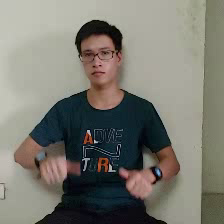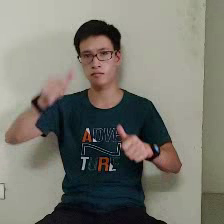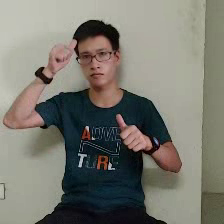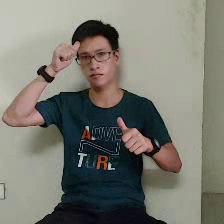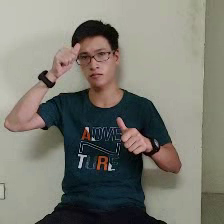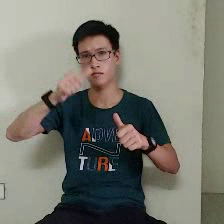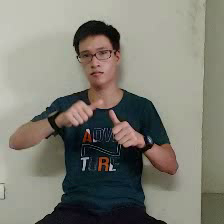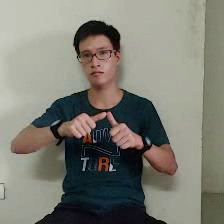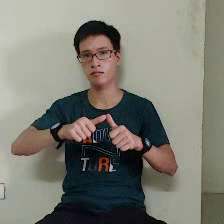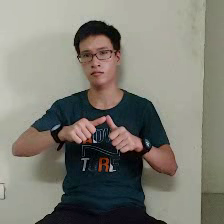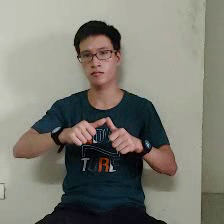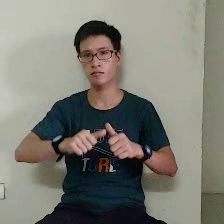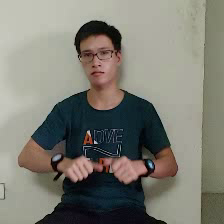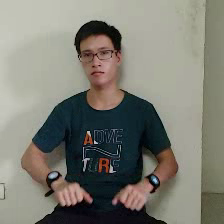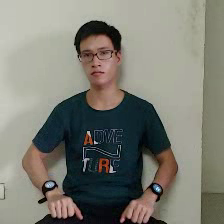Nhớ